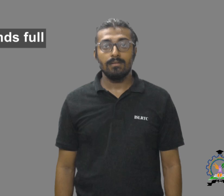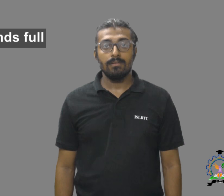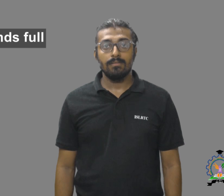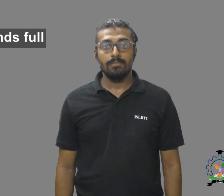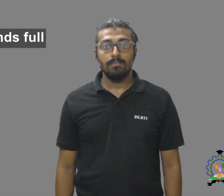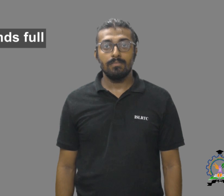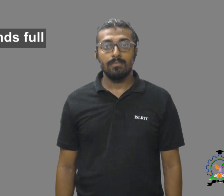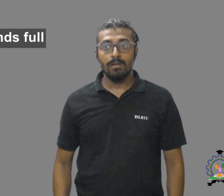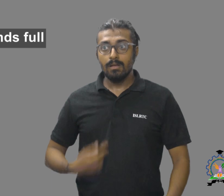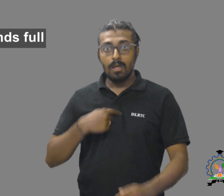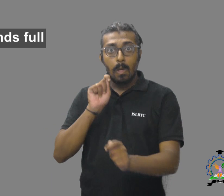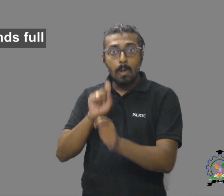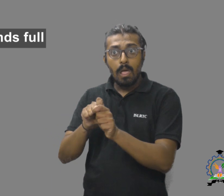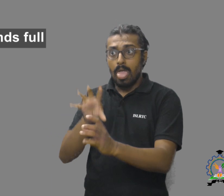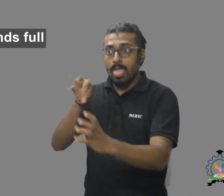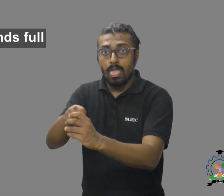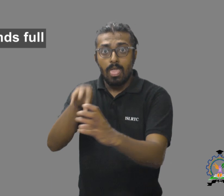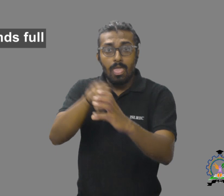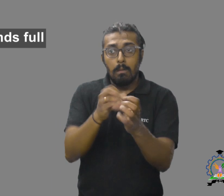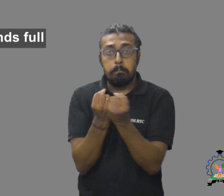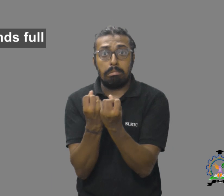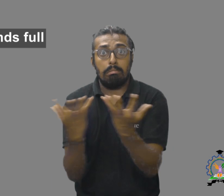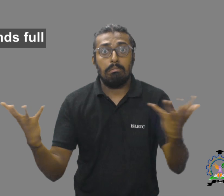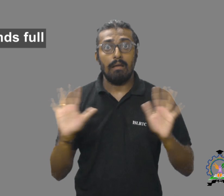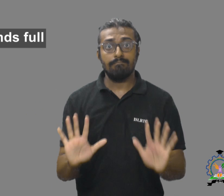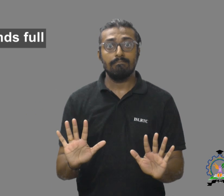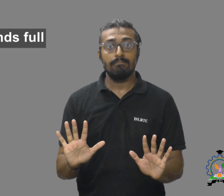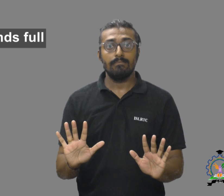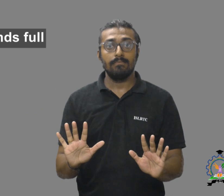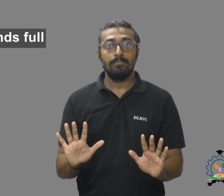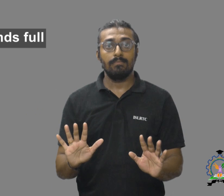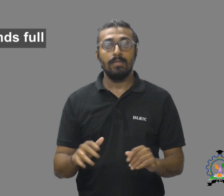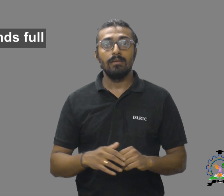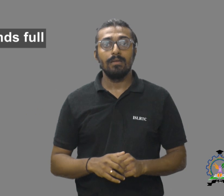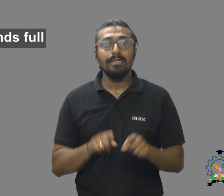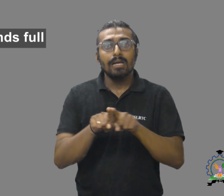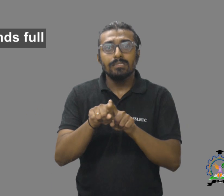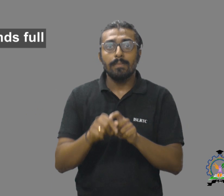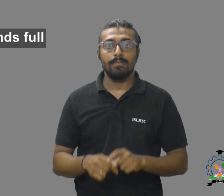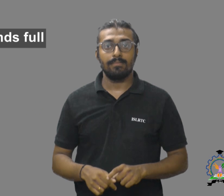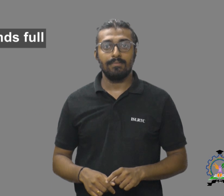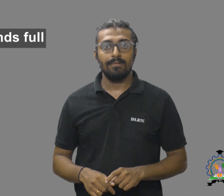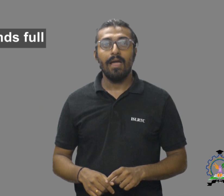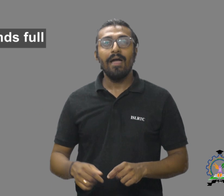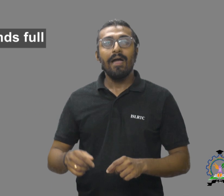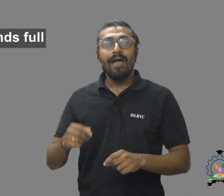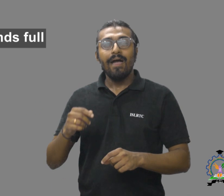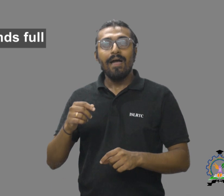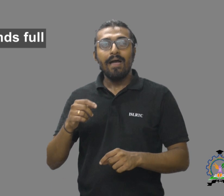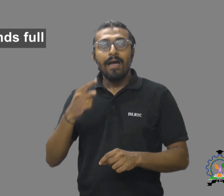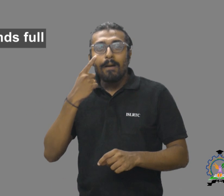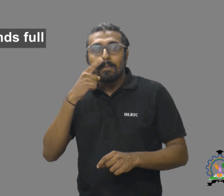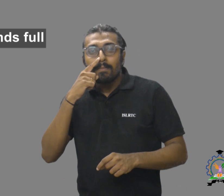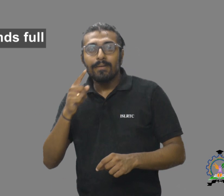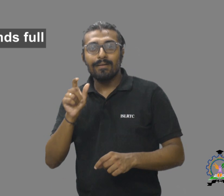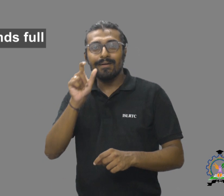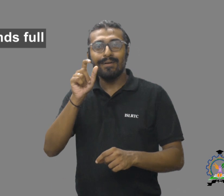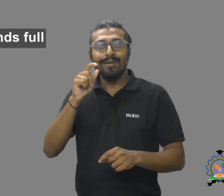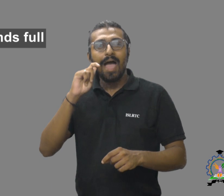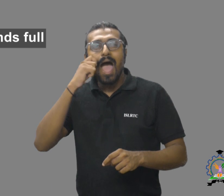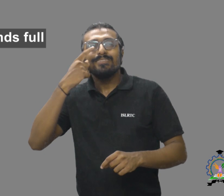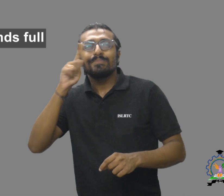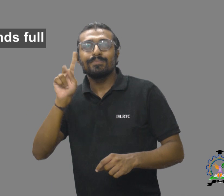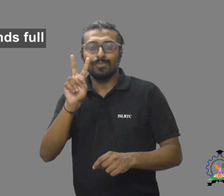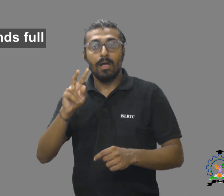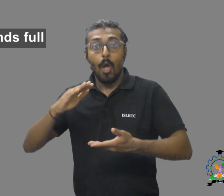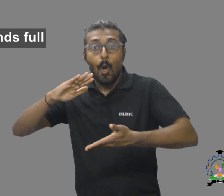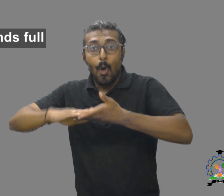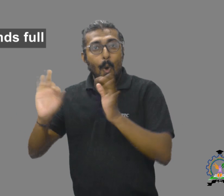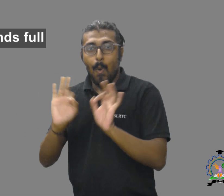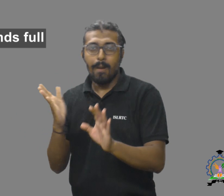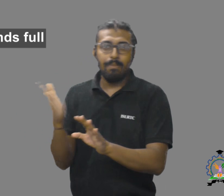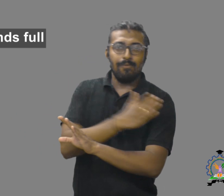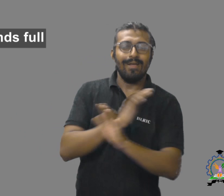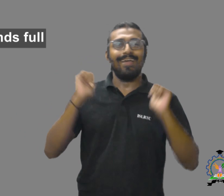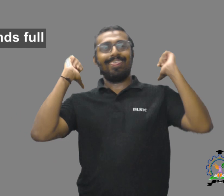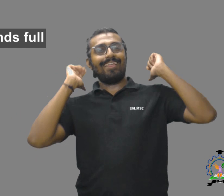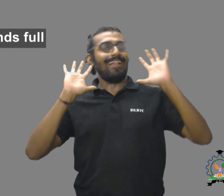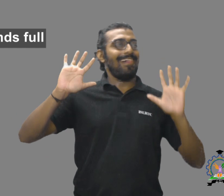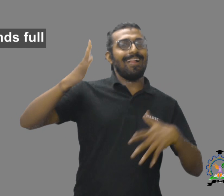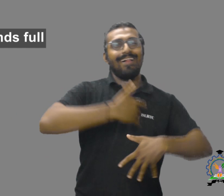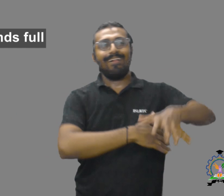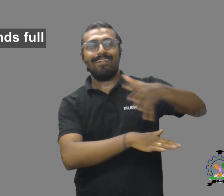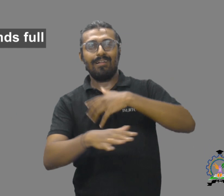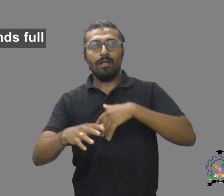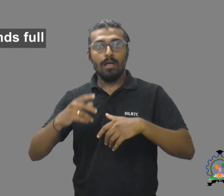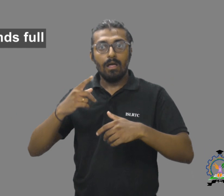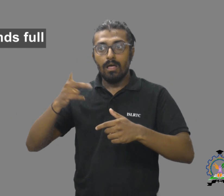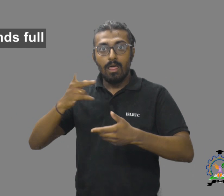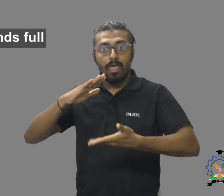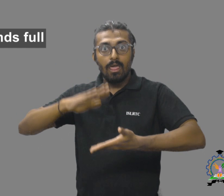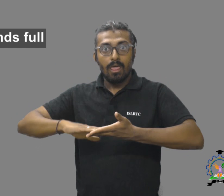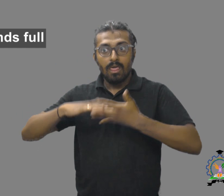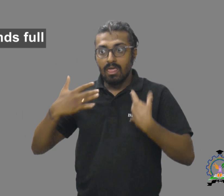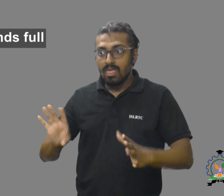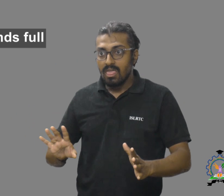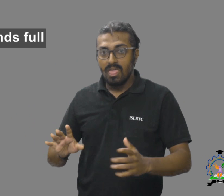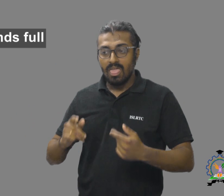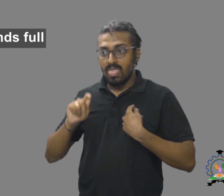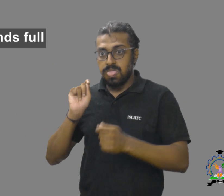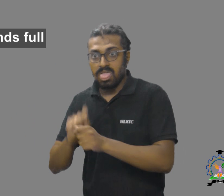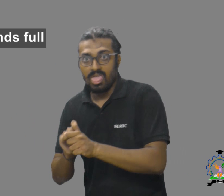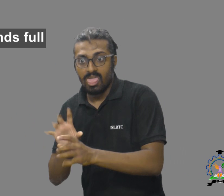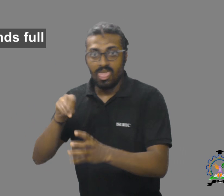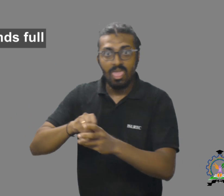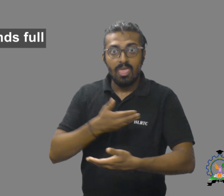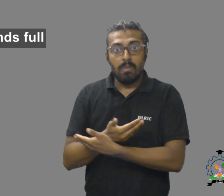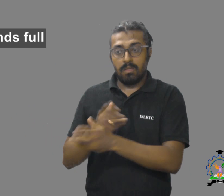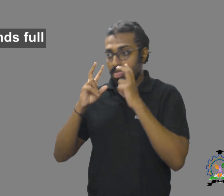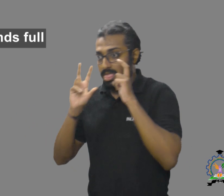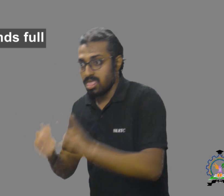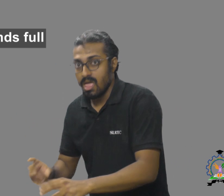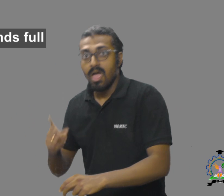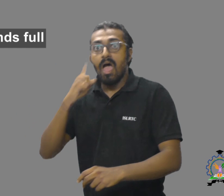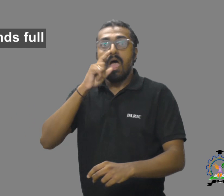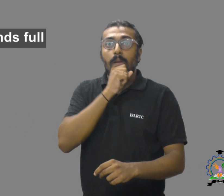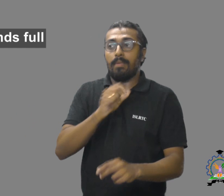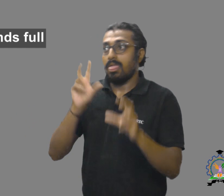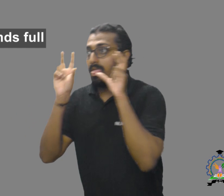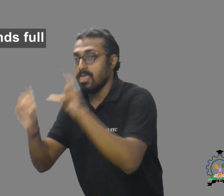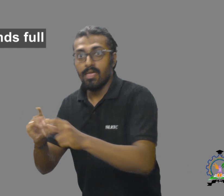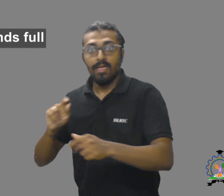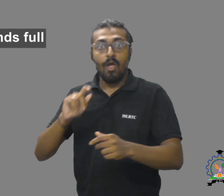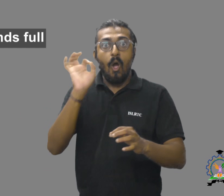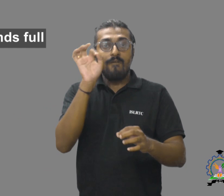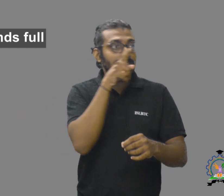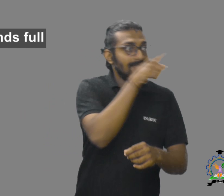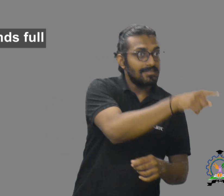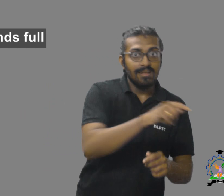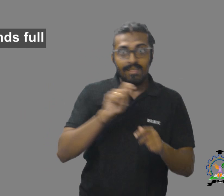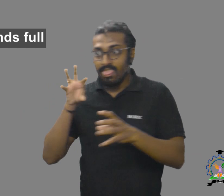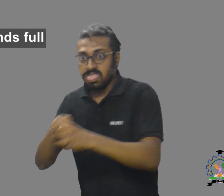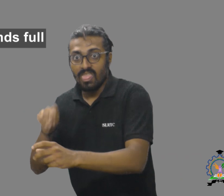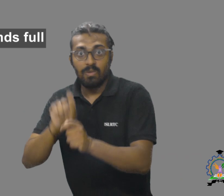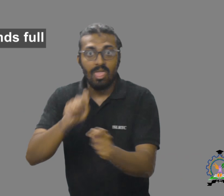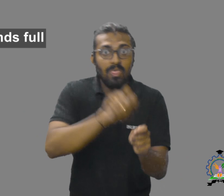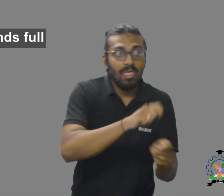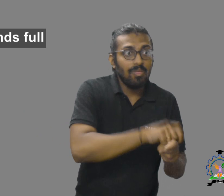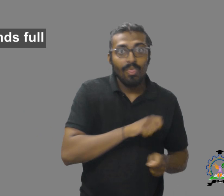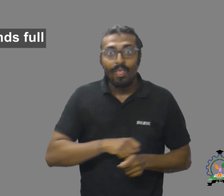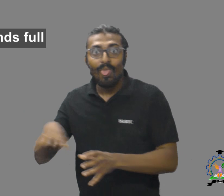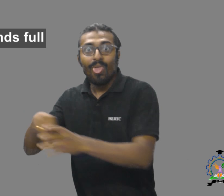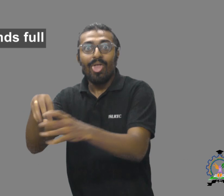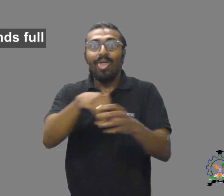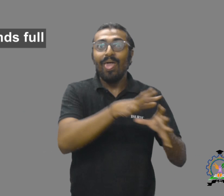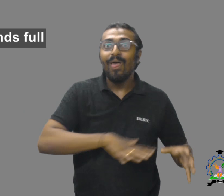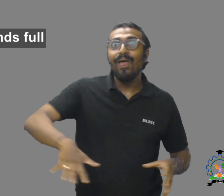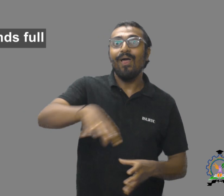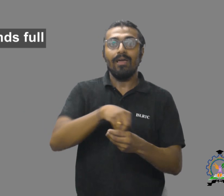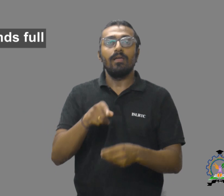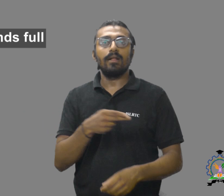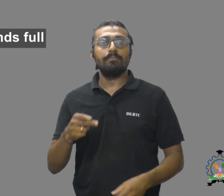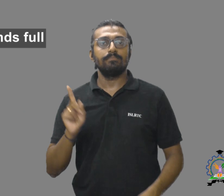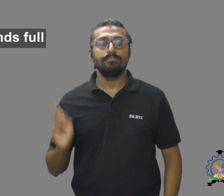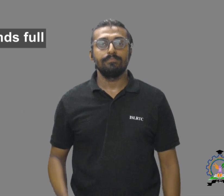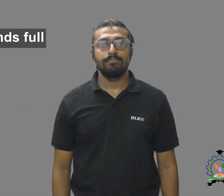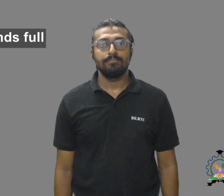Have Your Hands Full